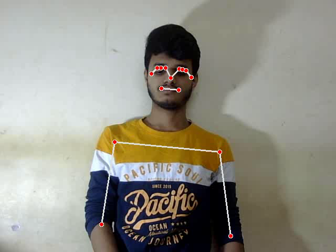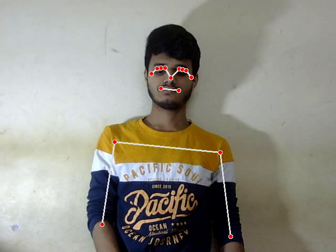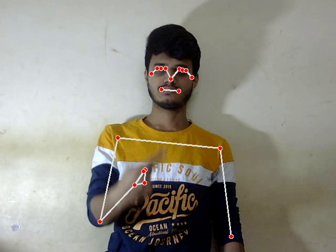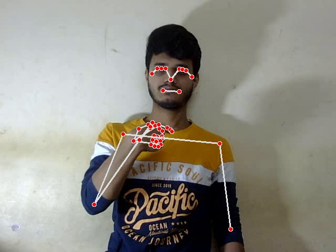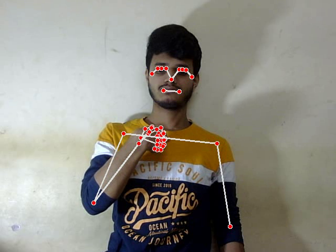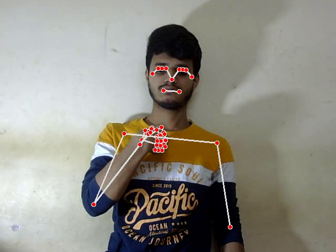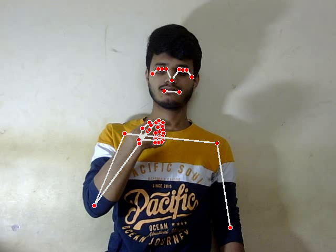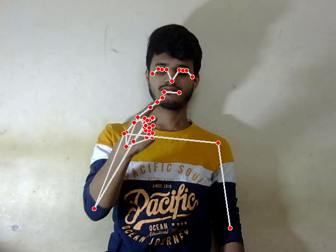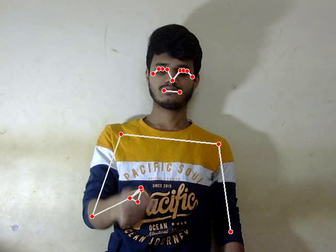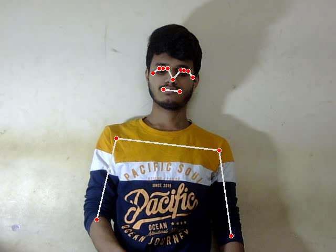I